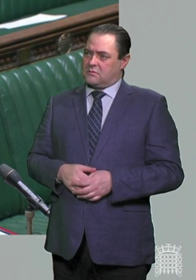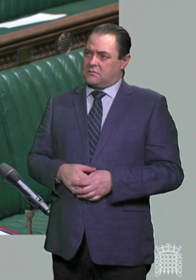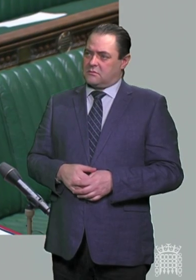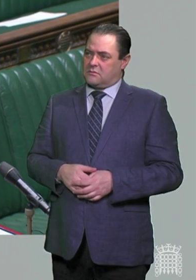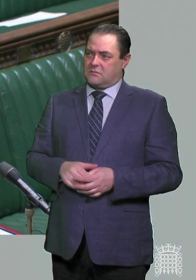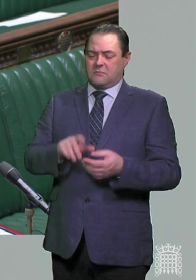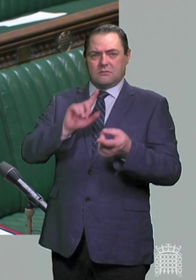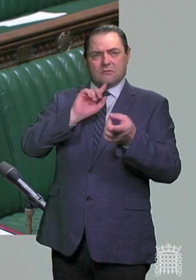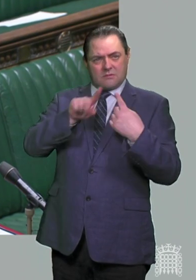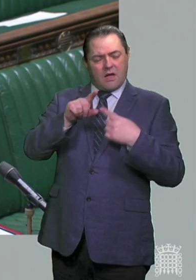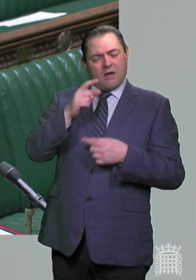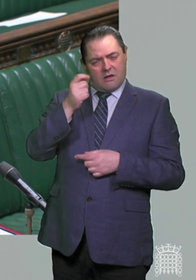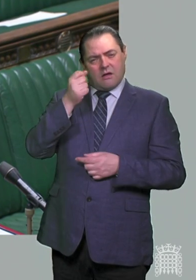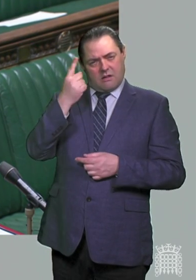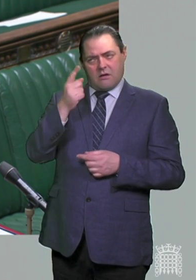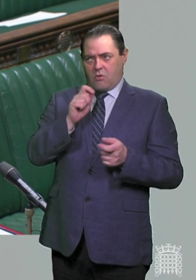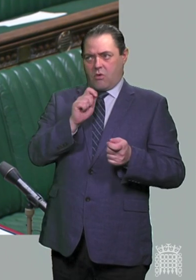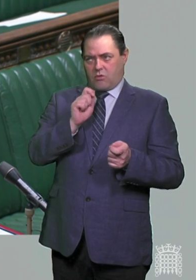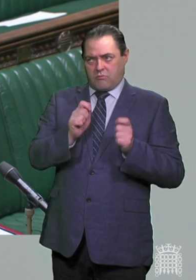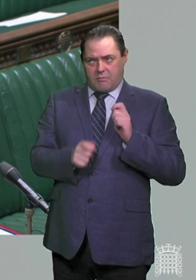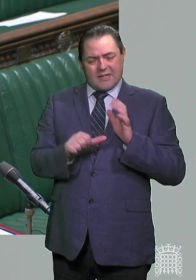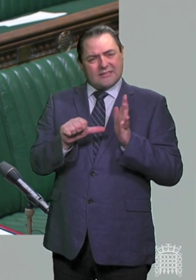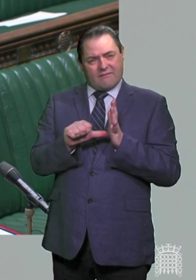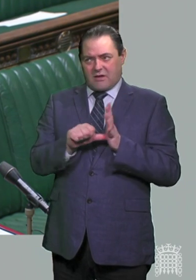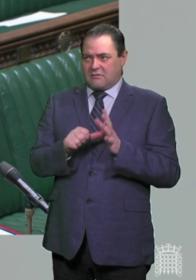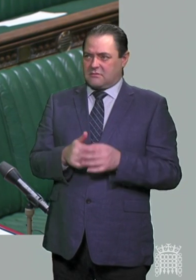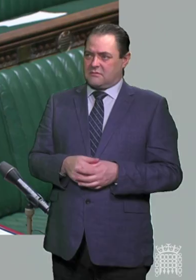I recognise that compromise is extremely difficult.